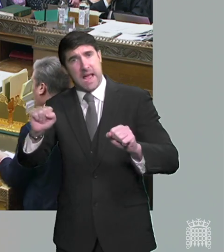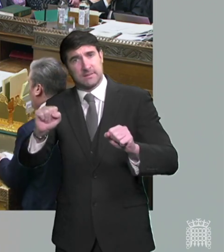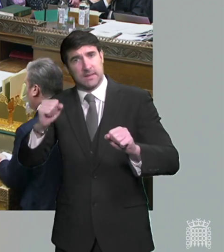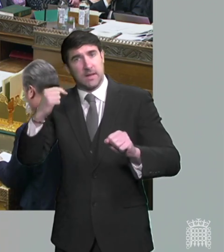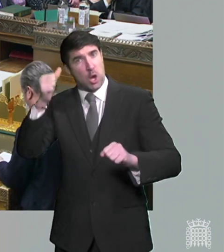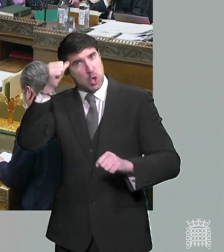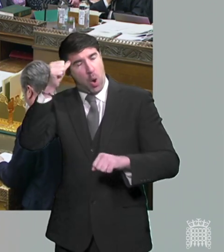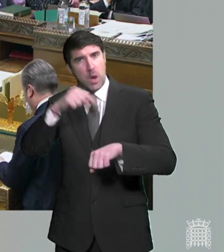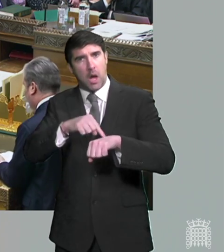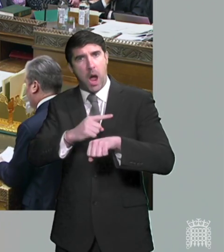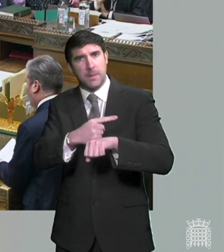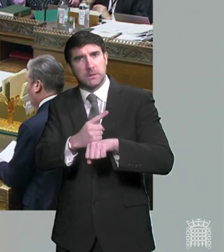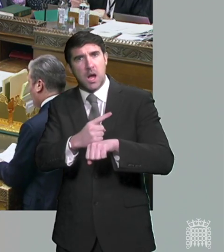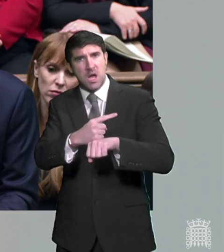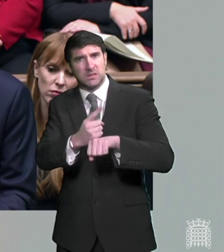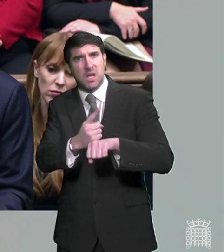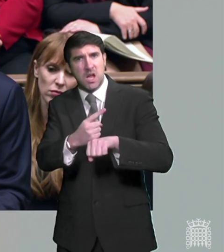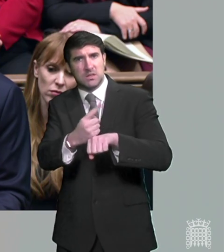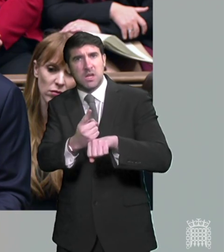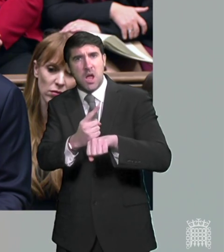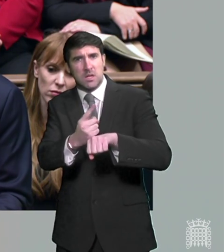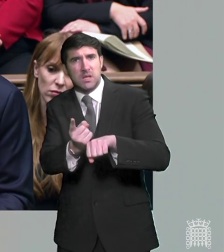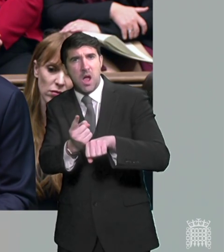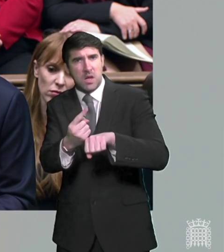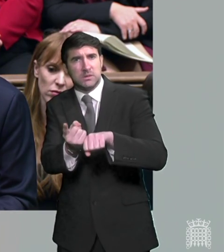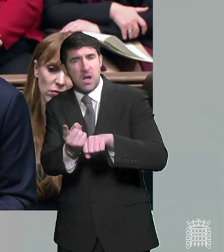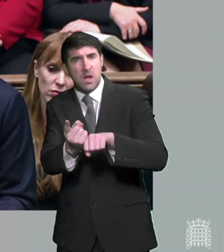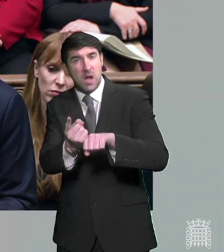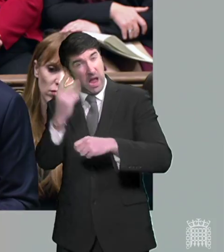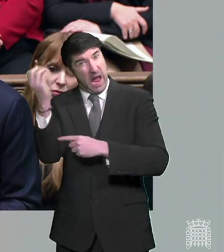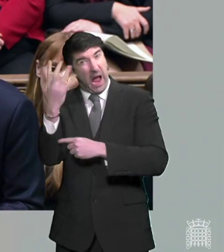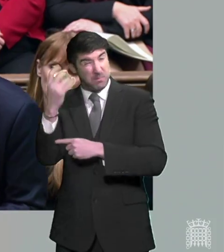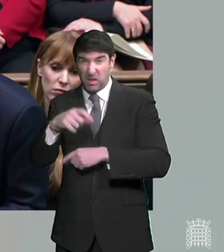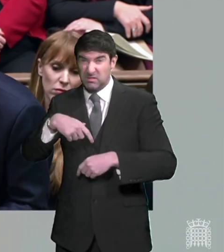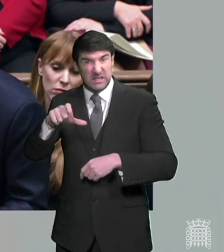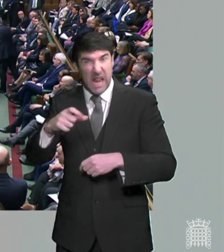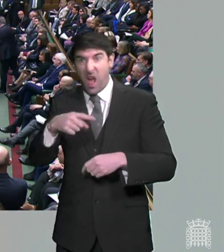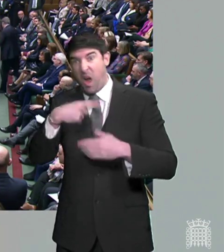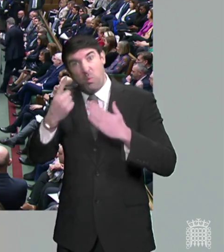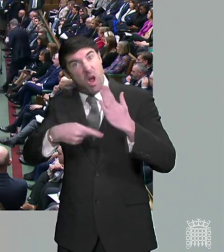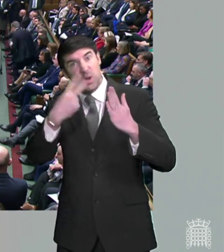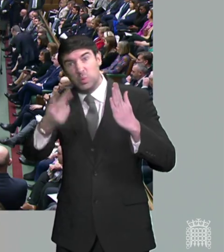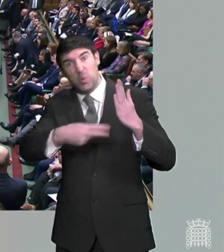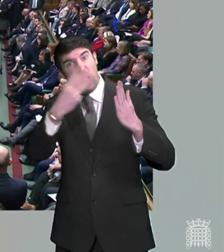How does he think they feel, knowing that an ambulance could be still hours away?